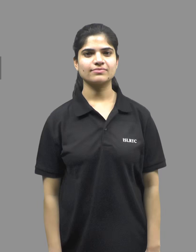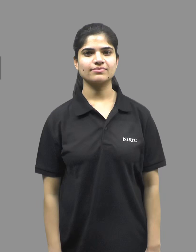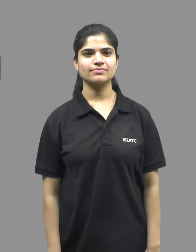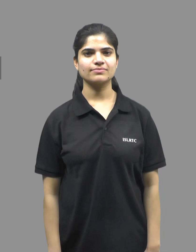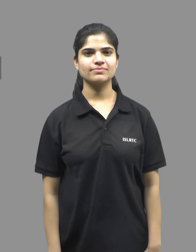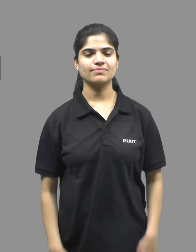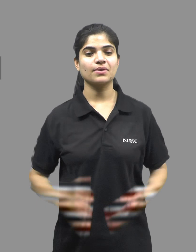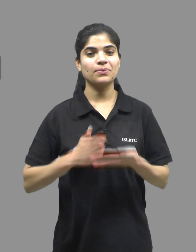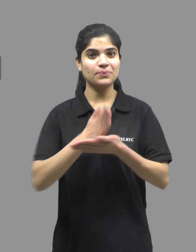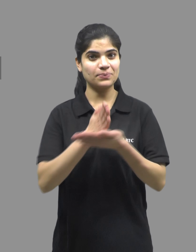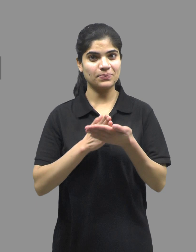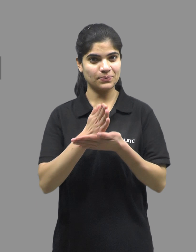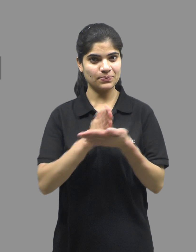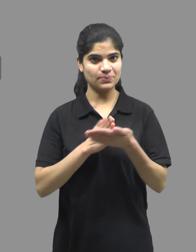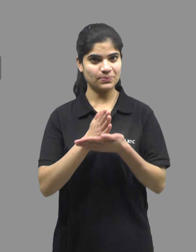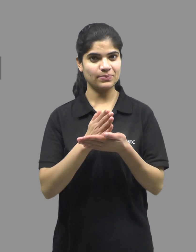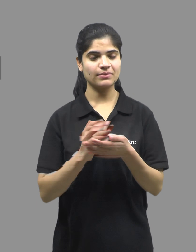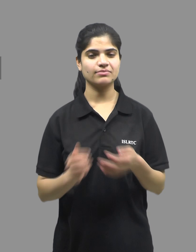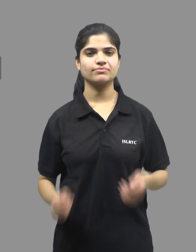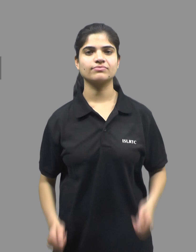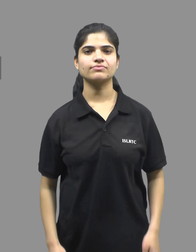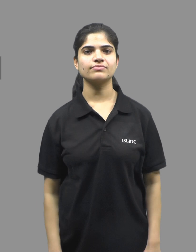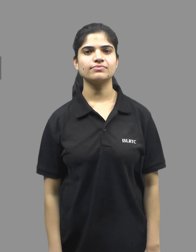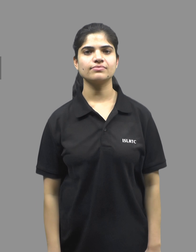Birthday